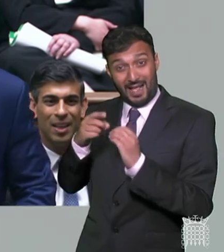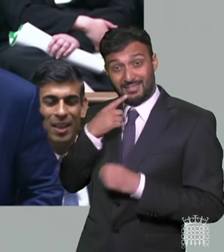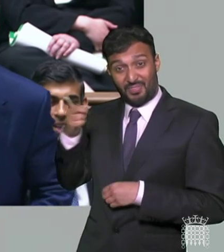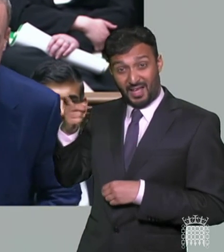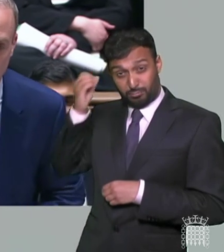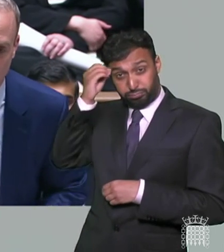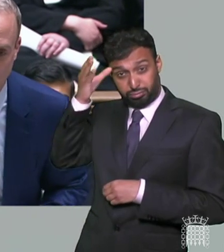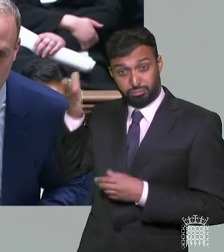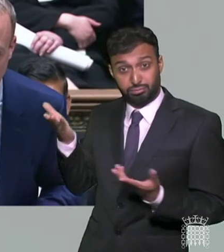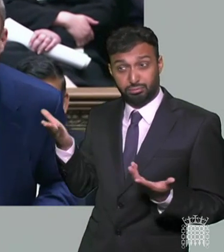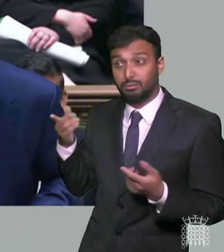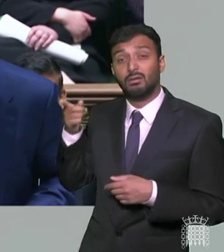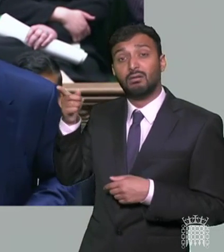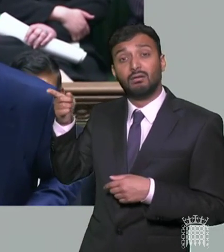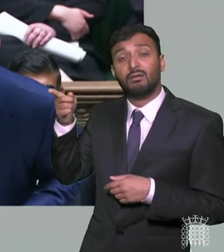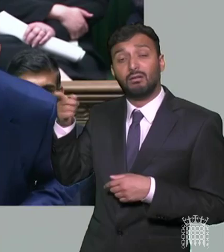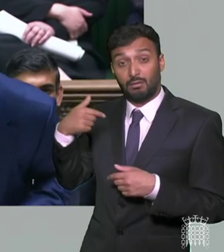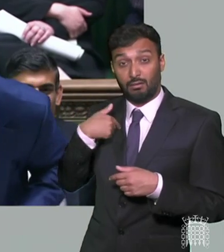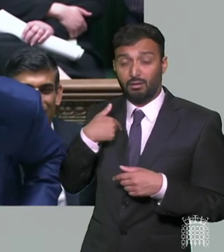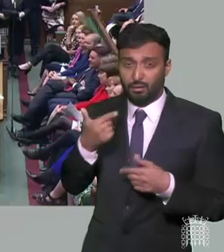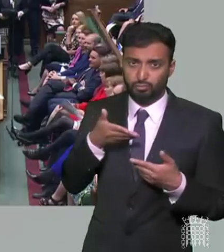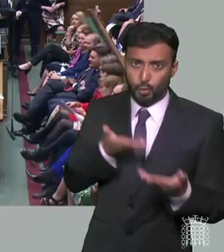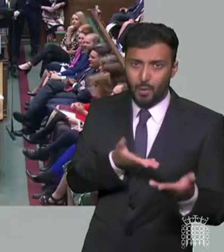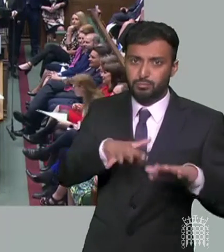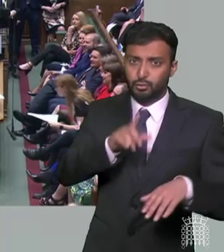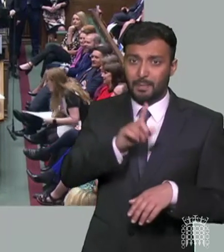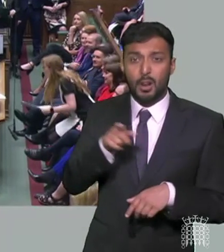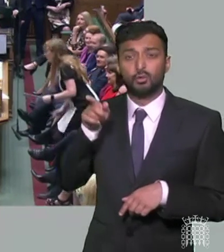We are getting on with serving the people of this country; she is just playing political games.